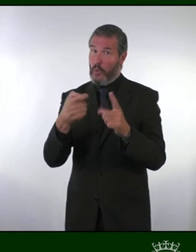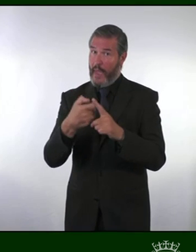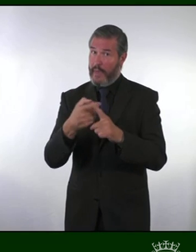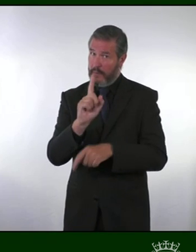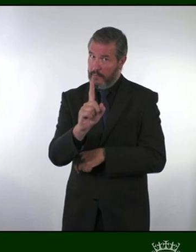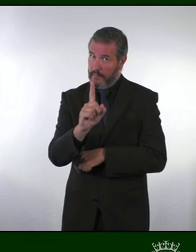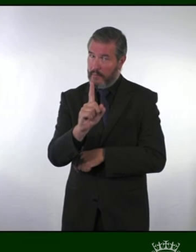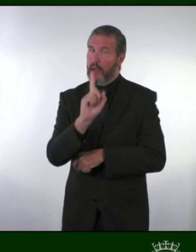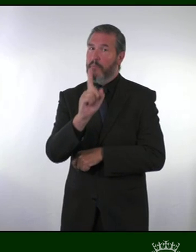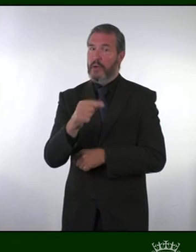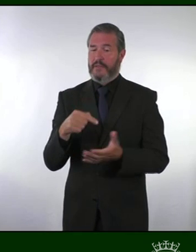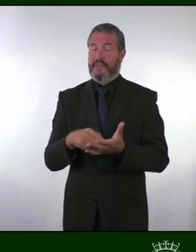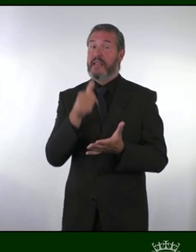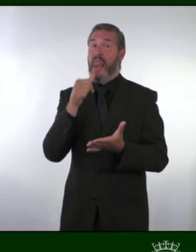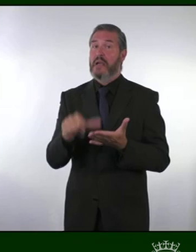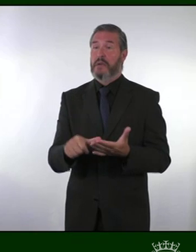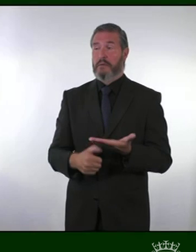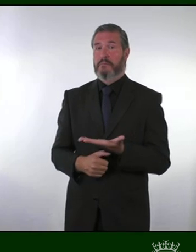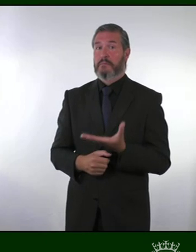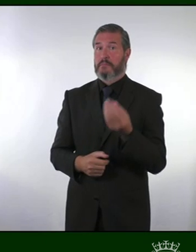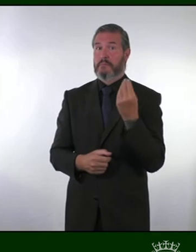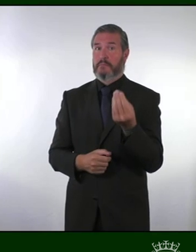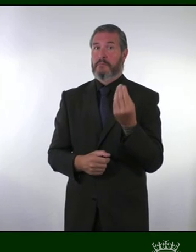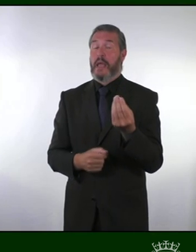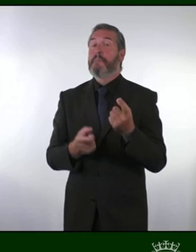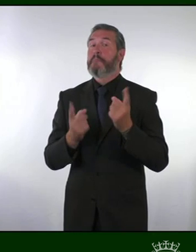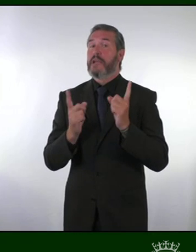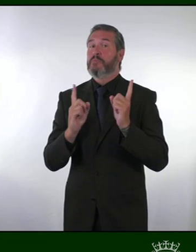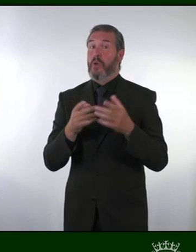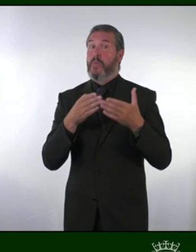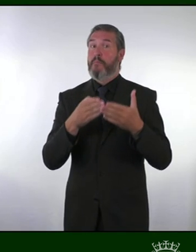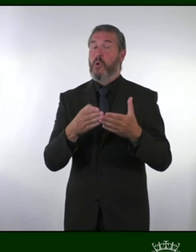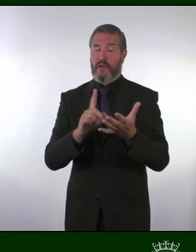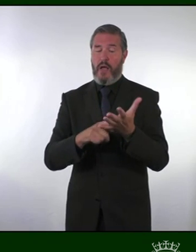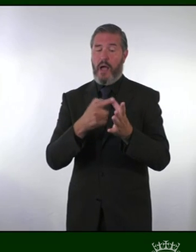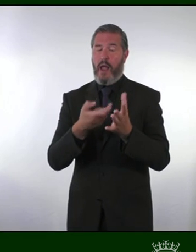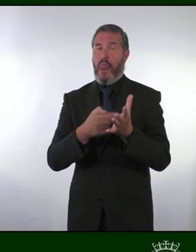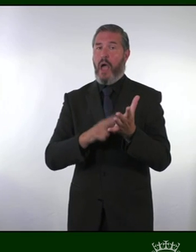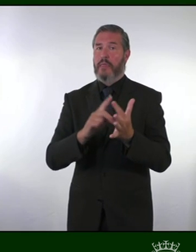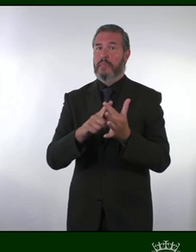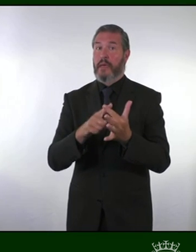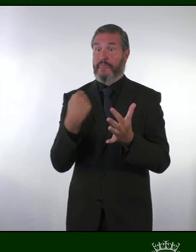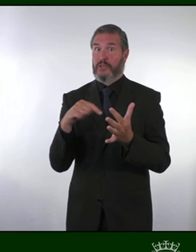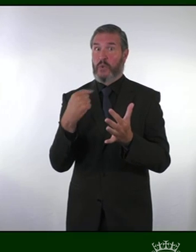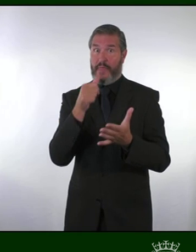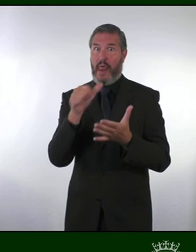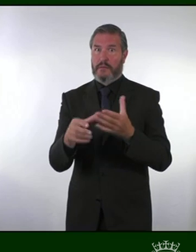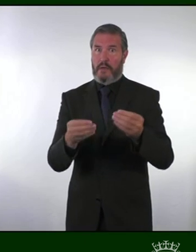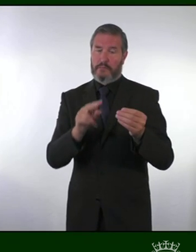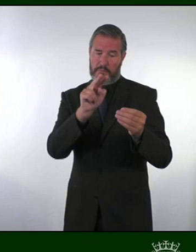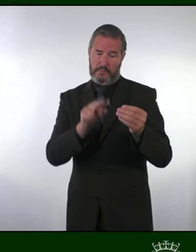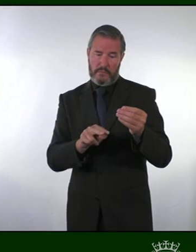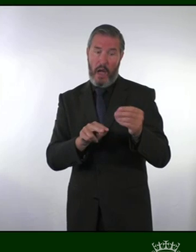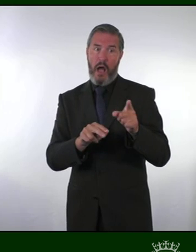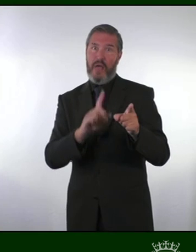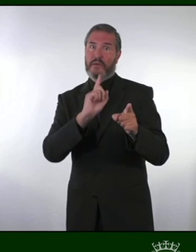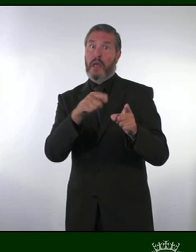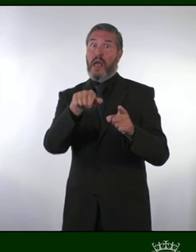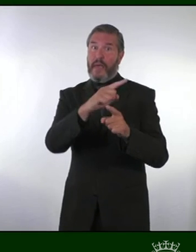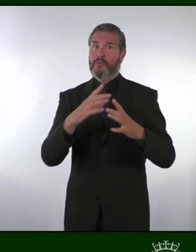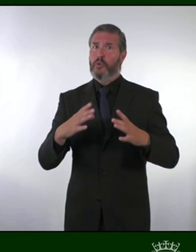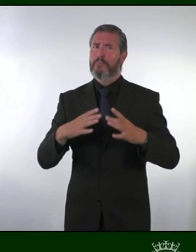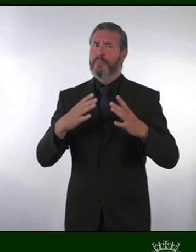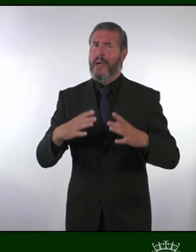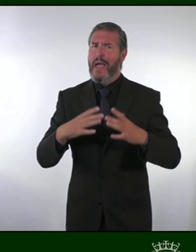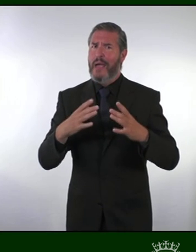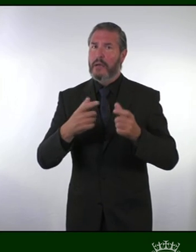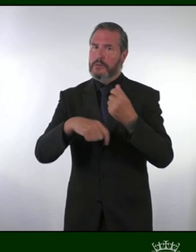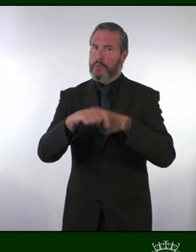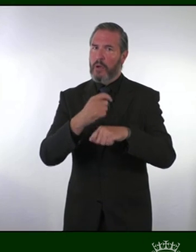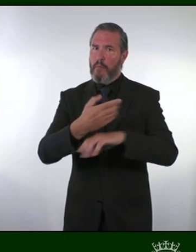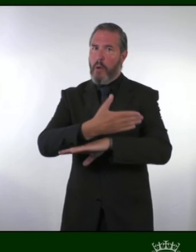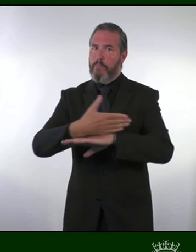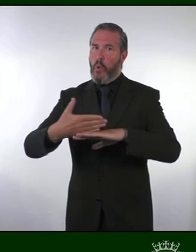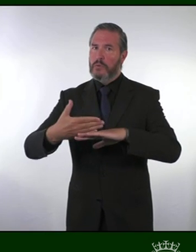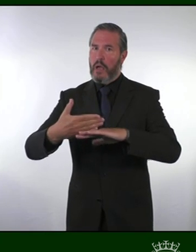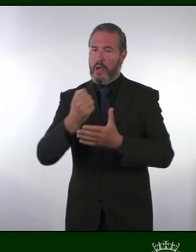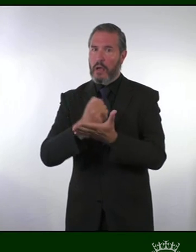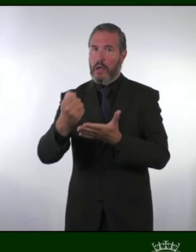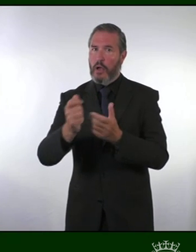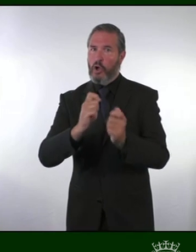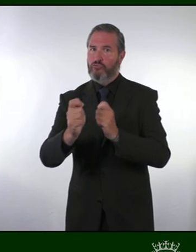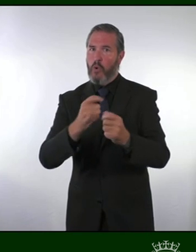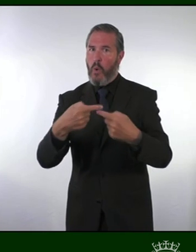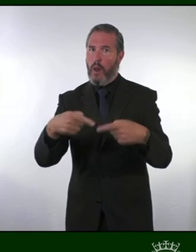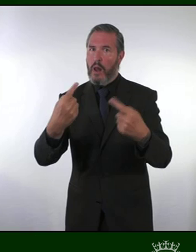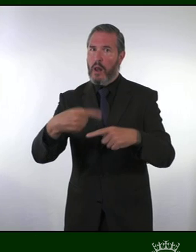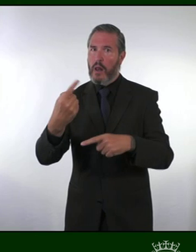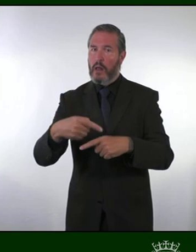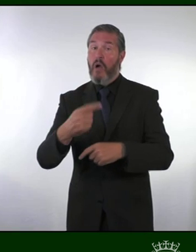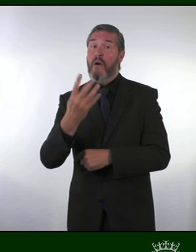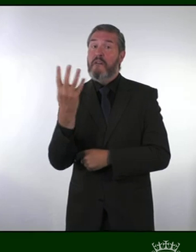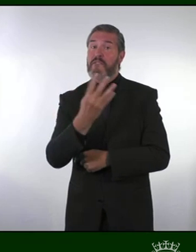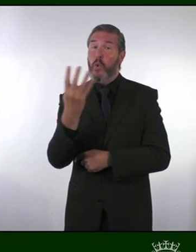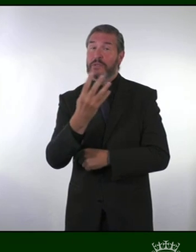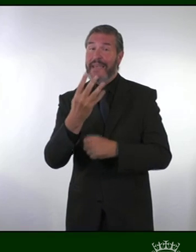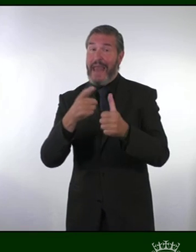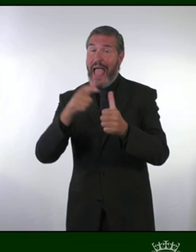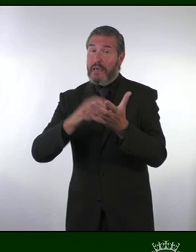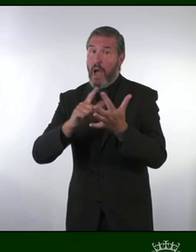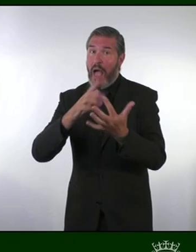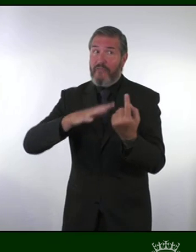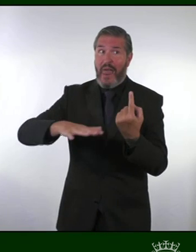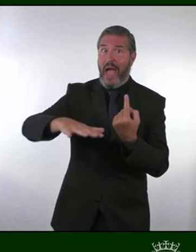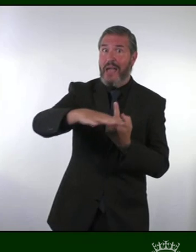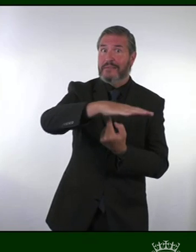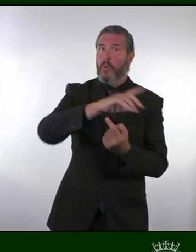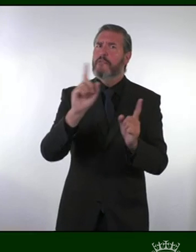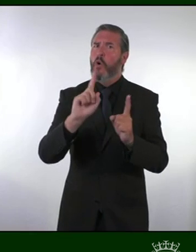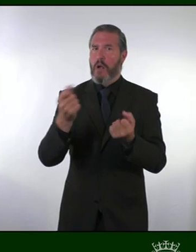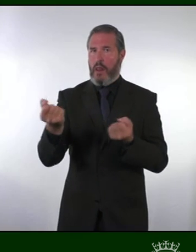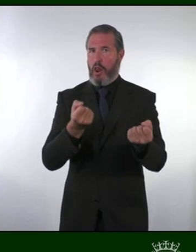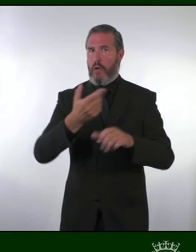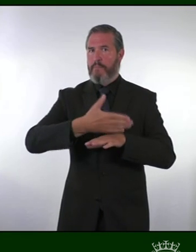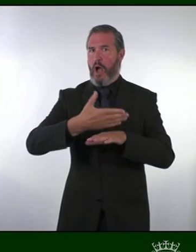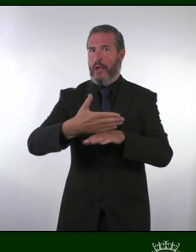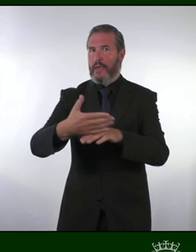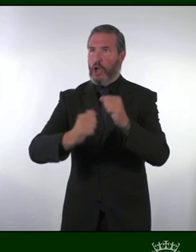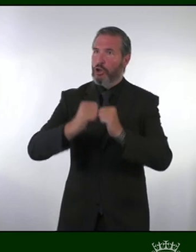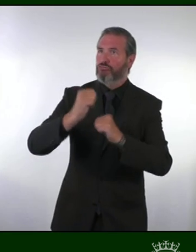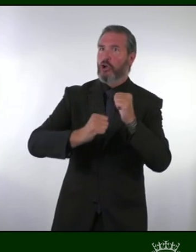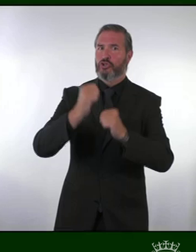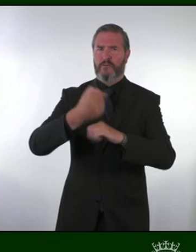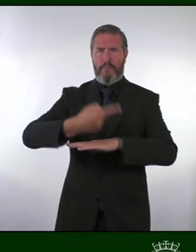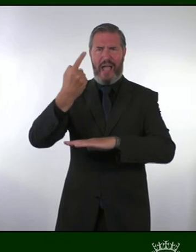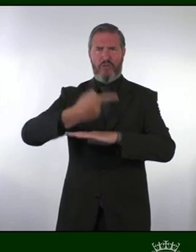But I have in my hand a letter received by the management of the port of Larne only this week, stating that it has to prepare to become a border control post, and 14 acres of land has been looked at for car parking, for lorry parking and for construction.